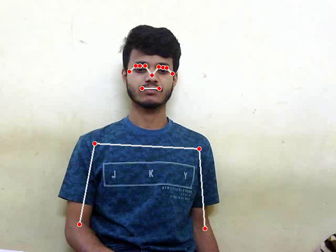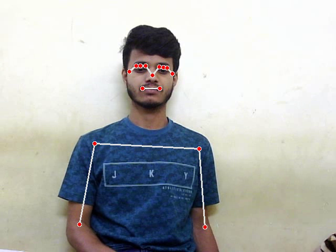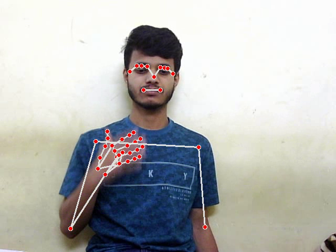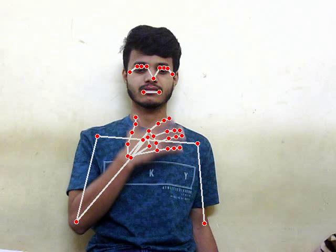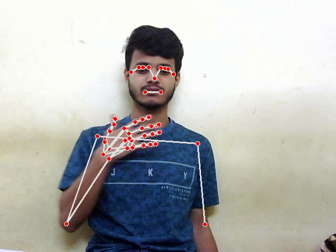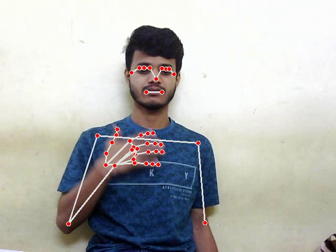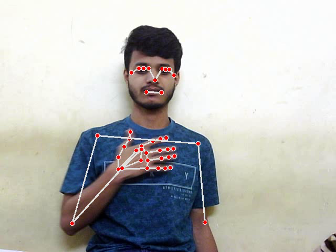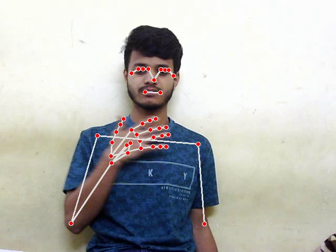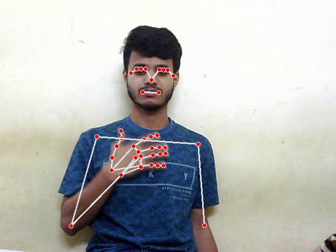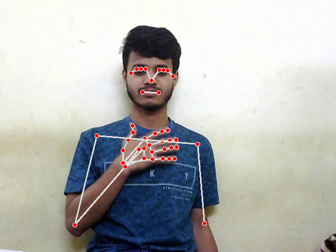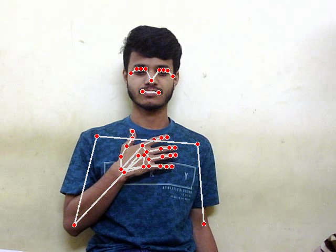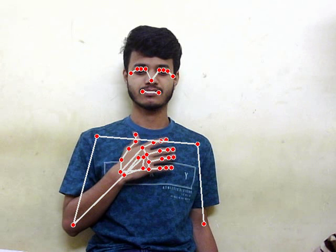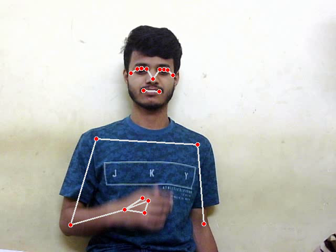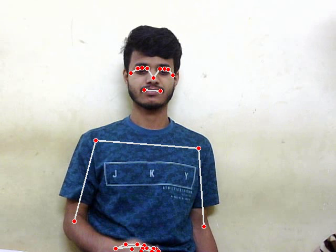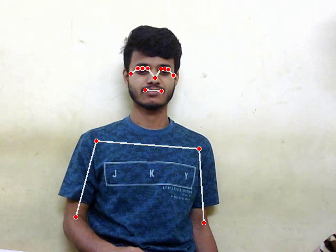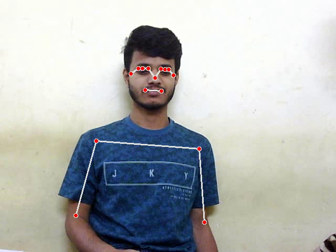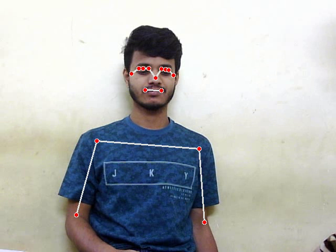please